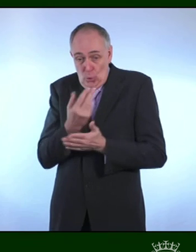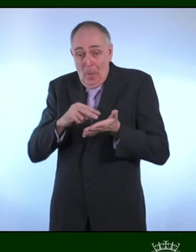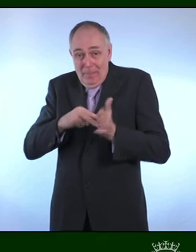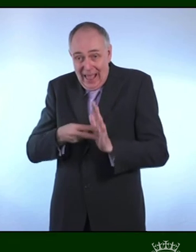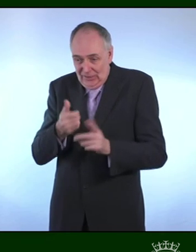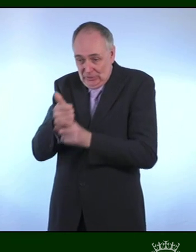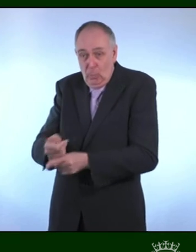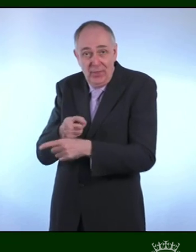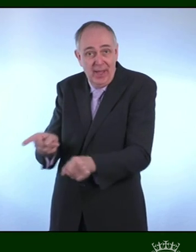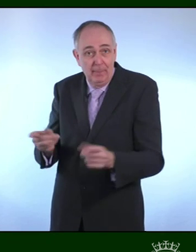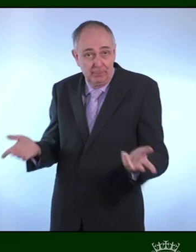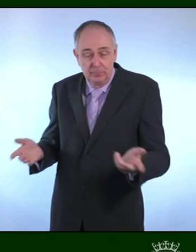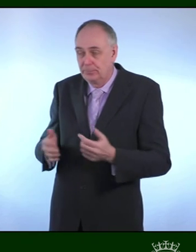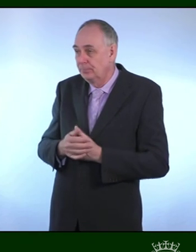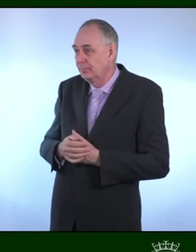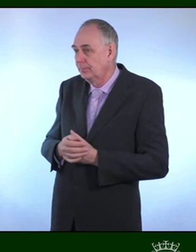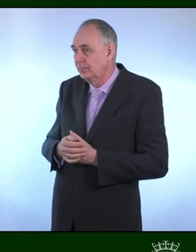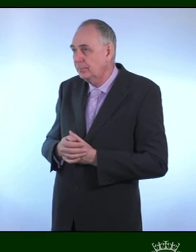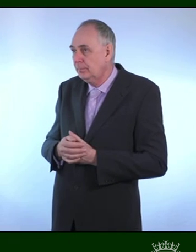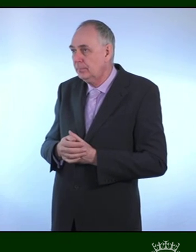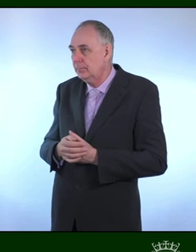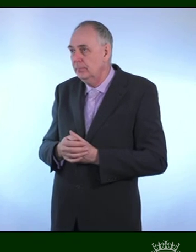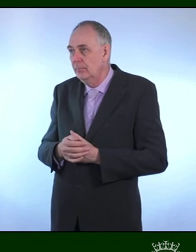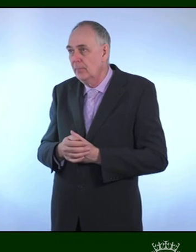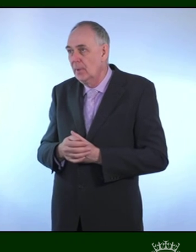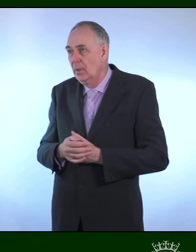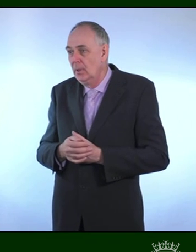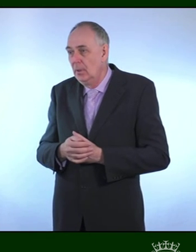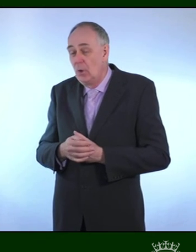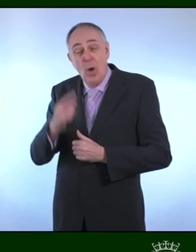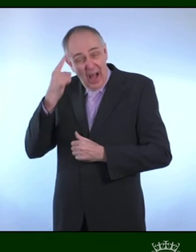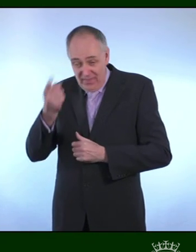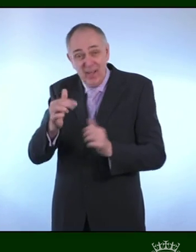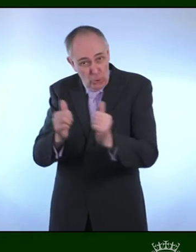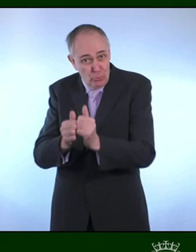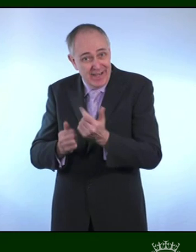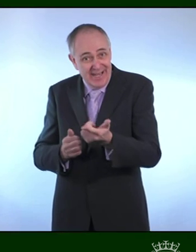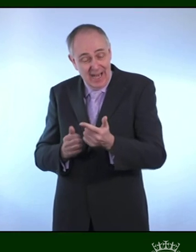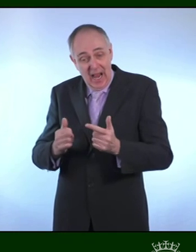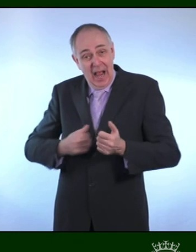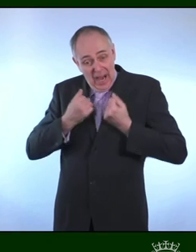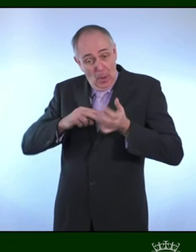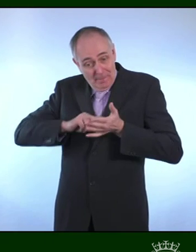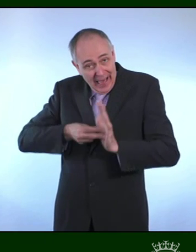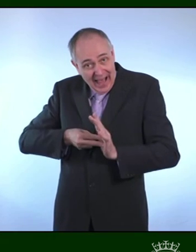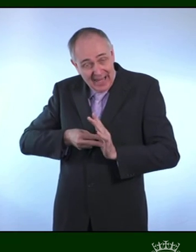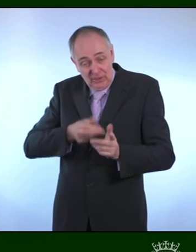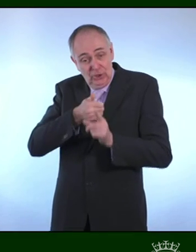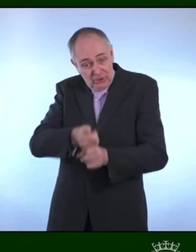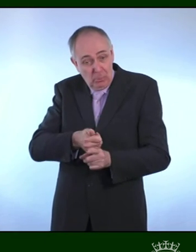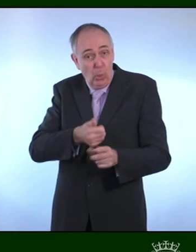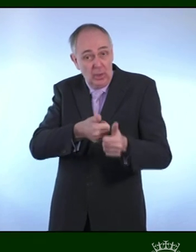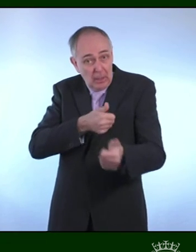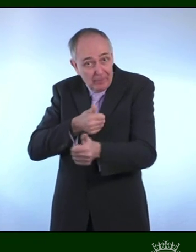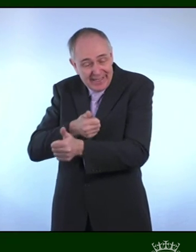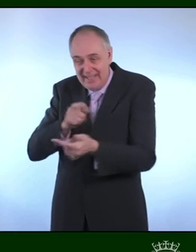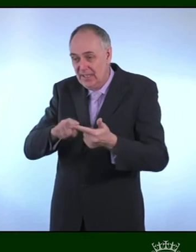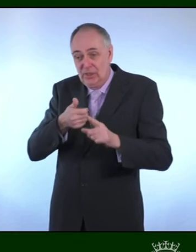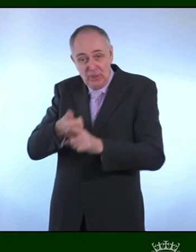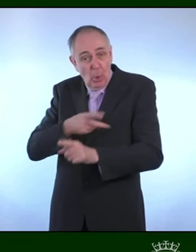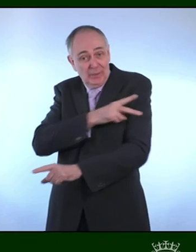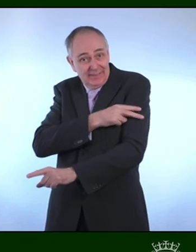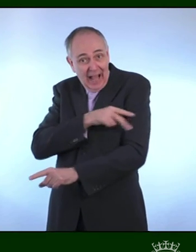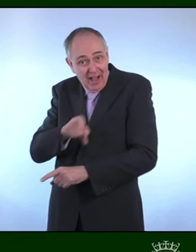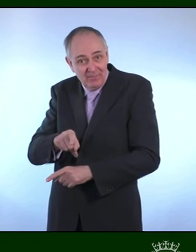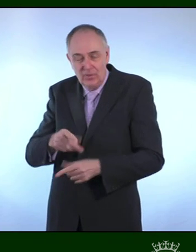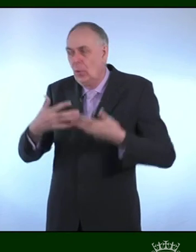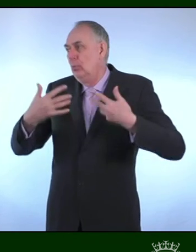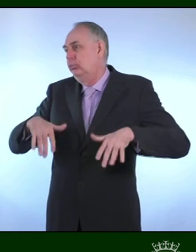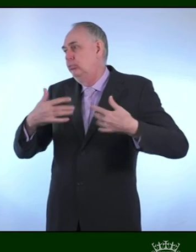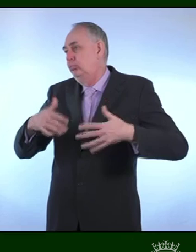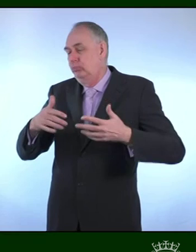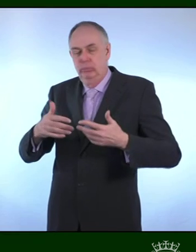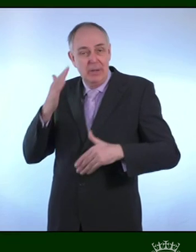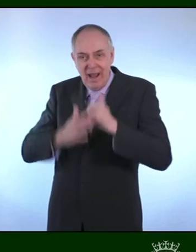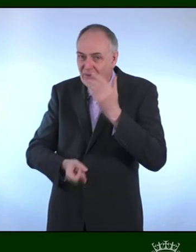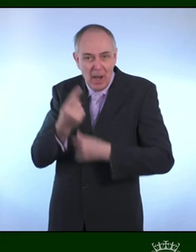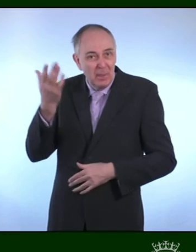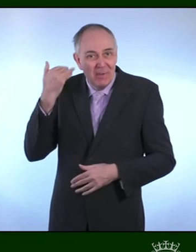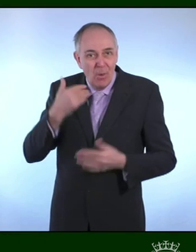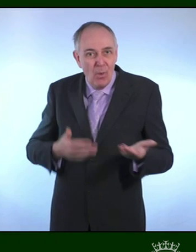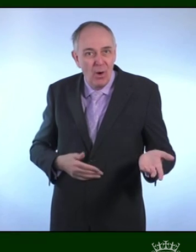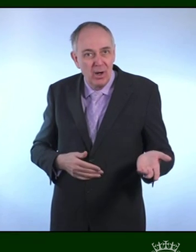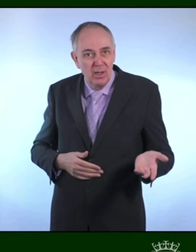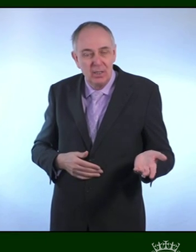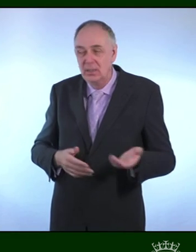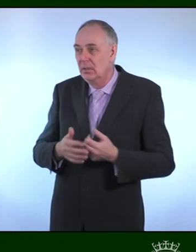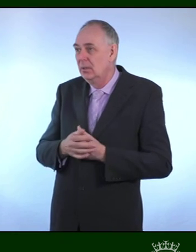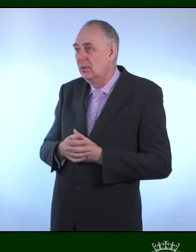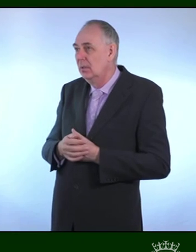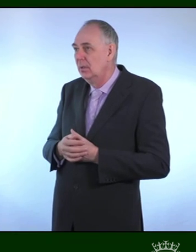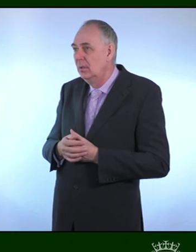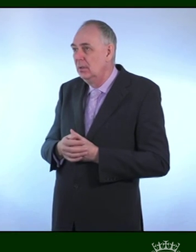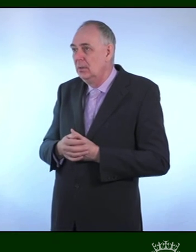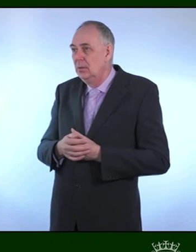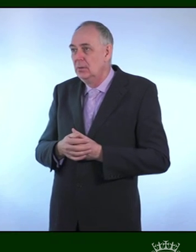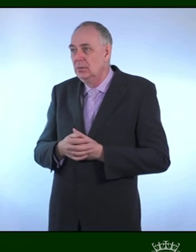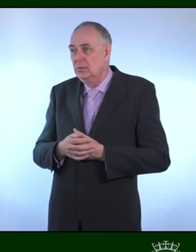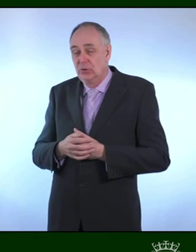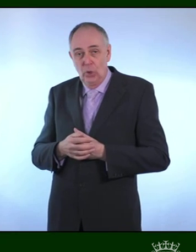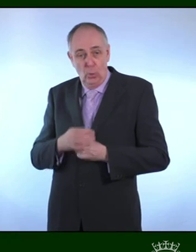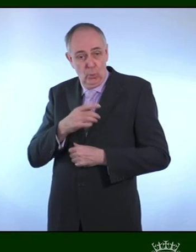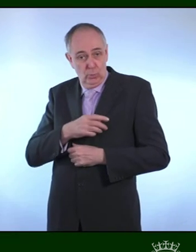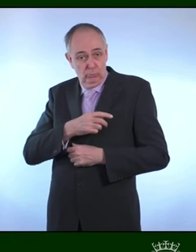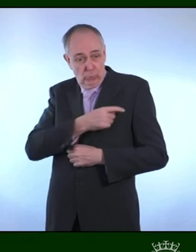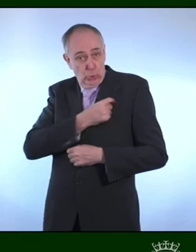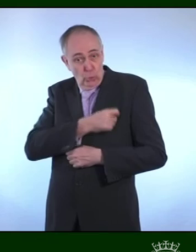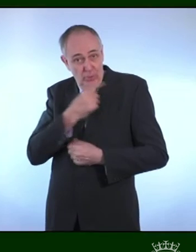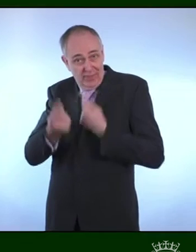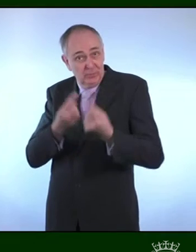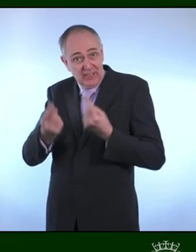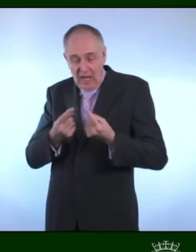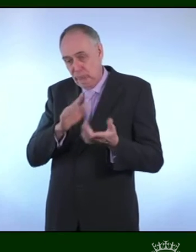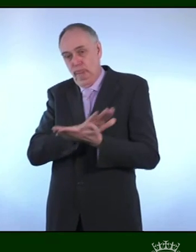I think that he would recognise that the steps that the Government have taken to provide support for workers, for employees in this country, are quite exceptional and unprecedented, and they were warmly welcomed, I may say, by the trade unions themselves.